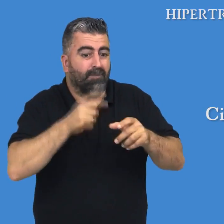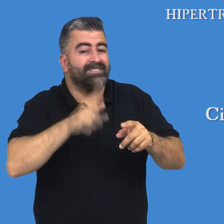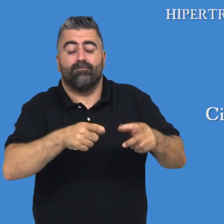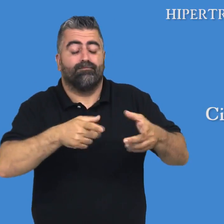caso